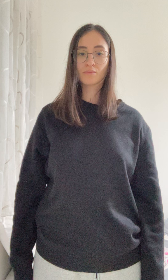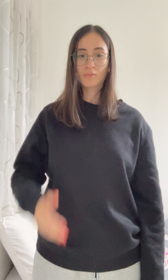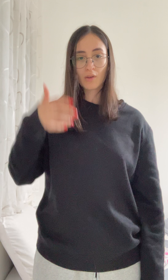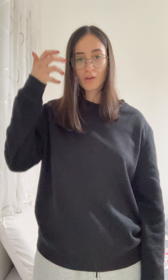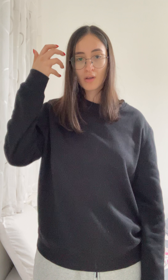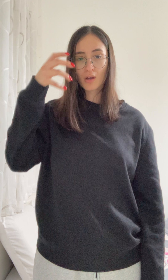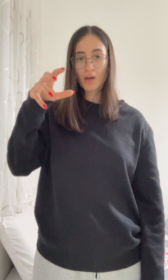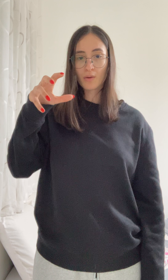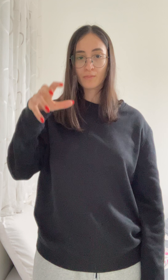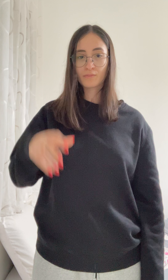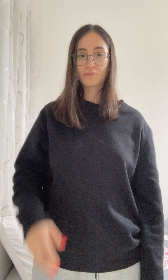חם